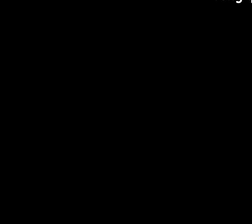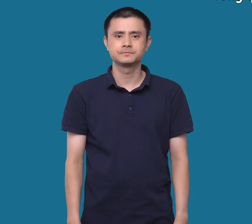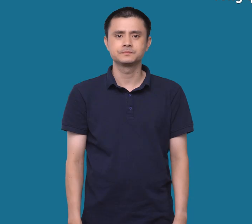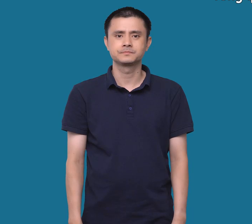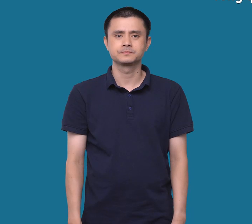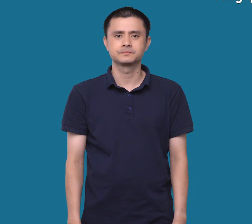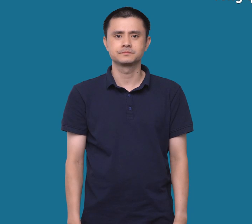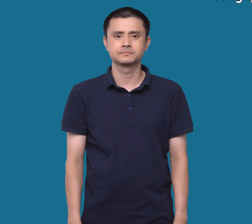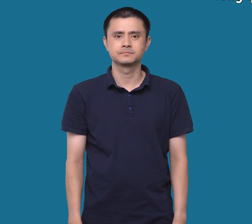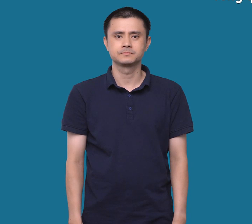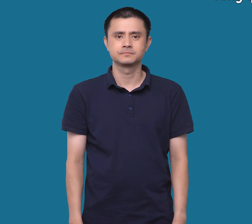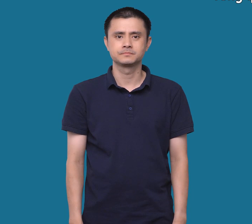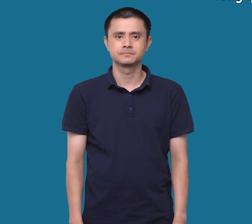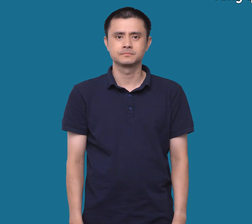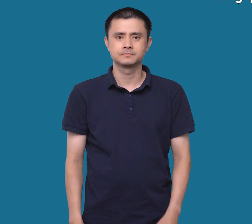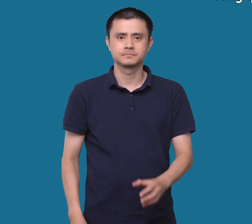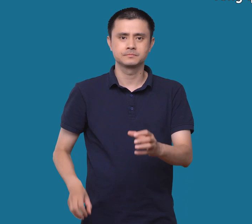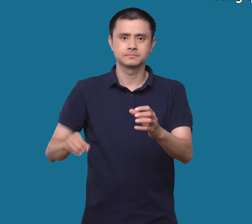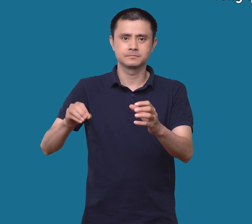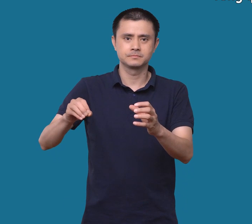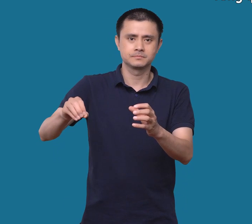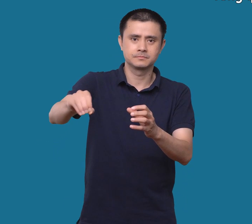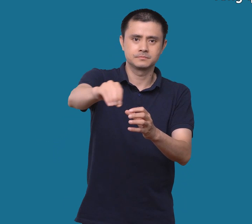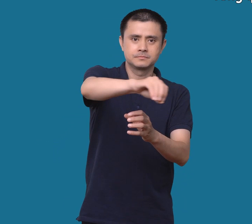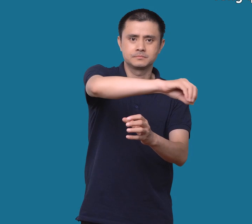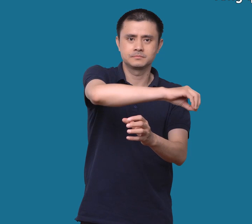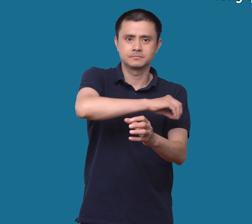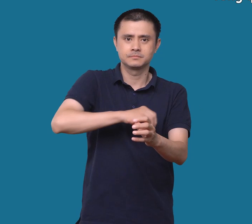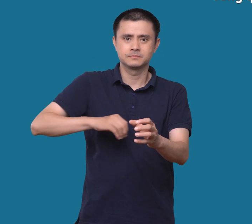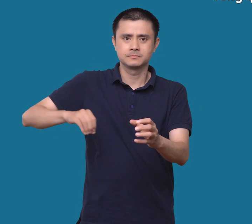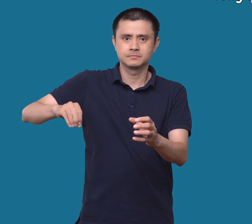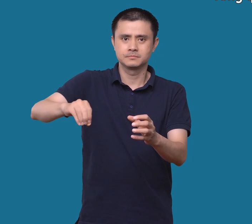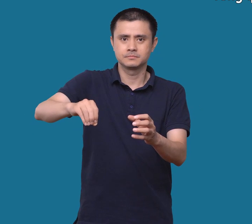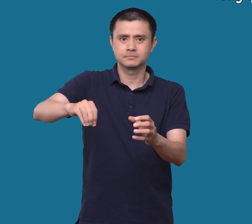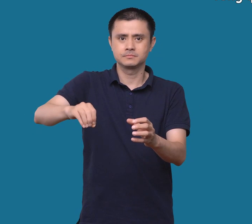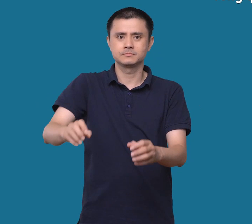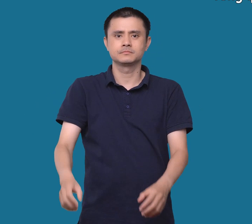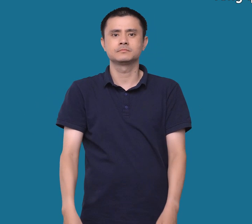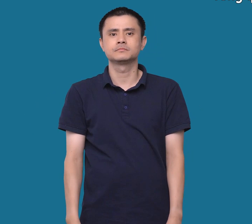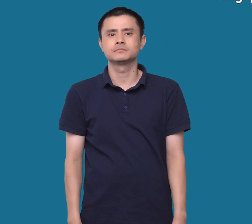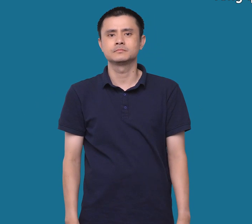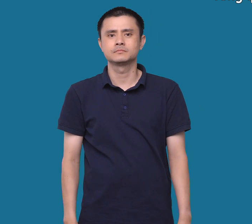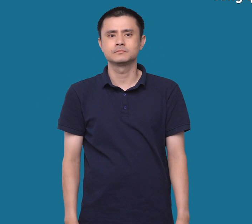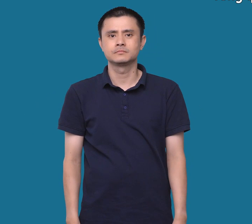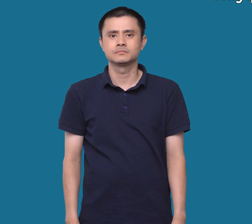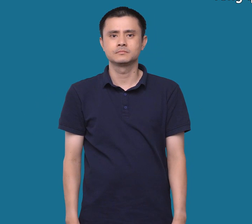vòng quanh Trái Đất